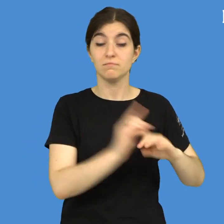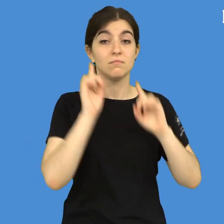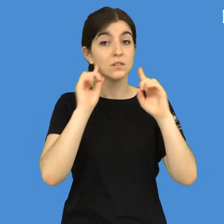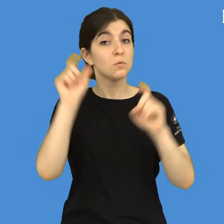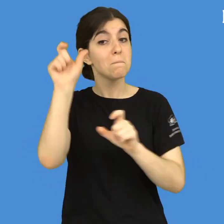caso